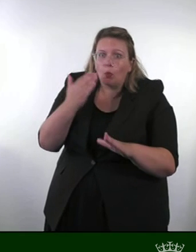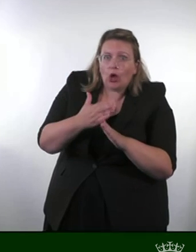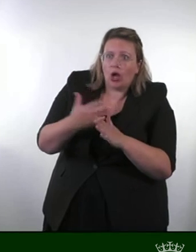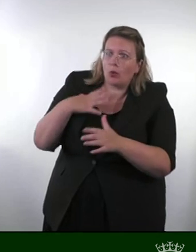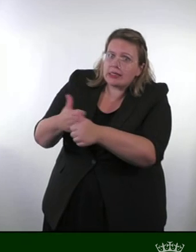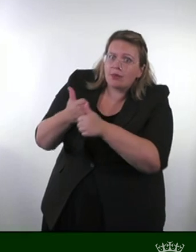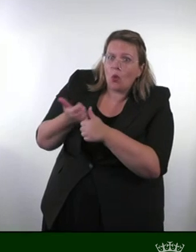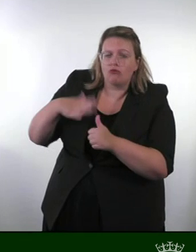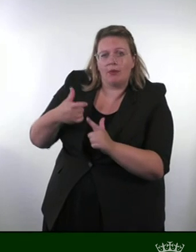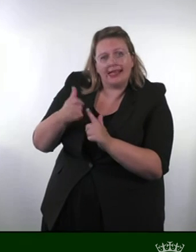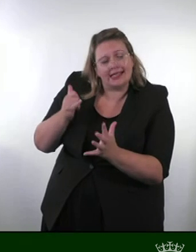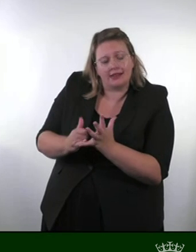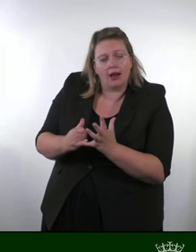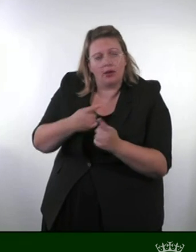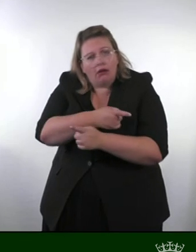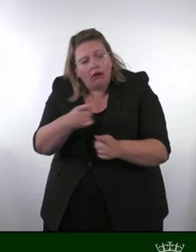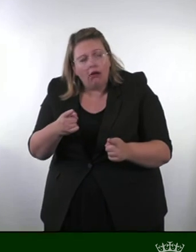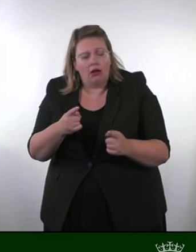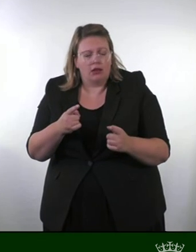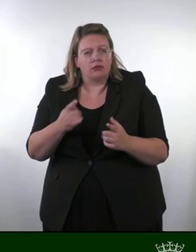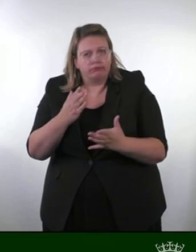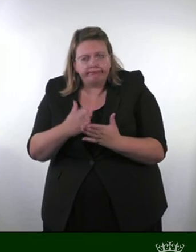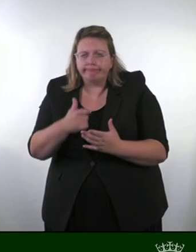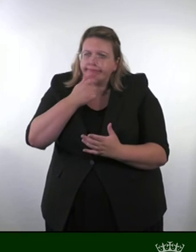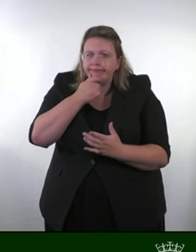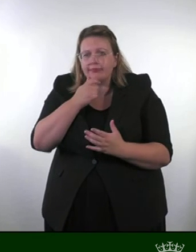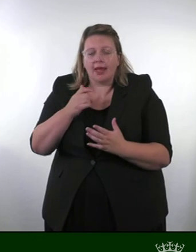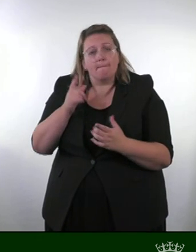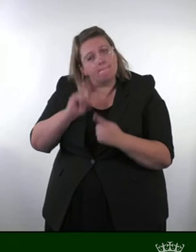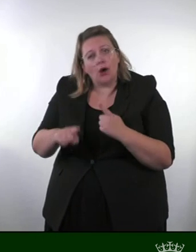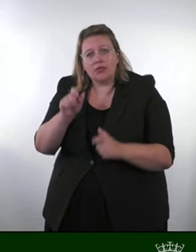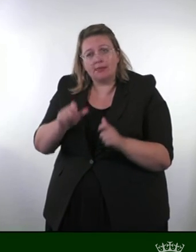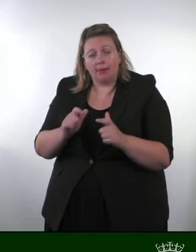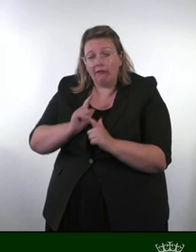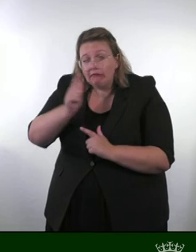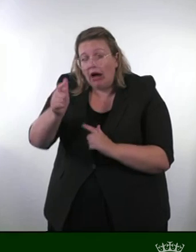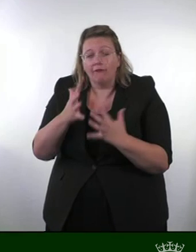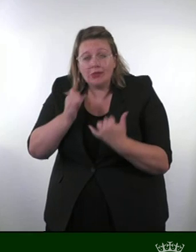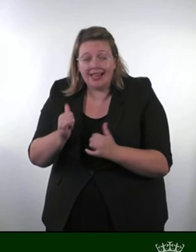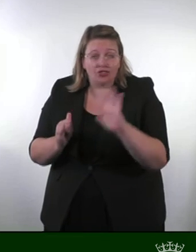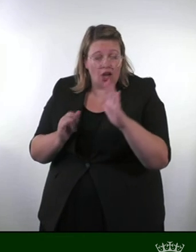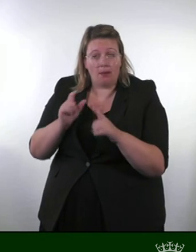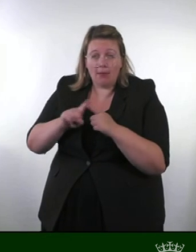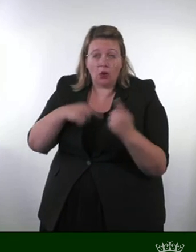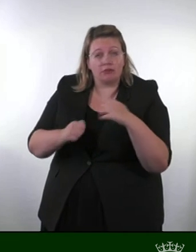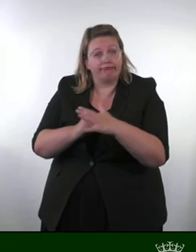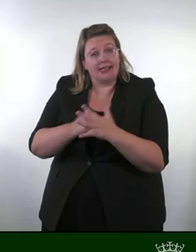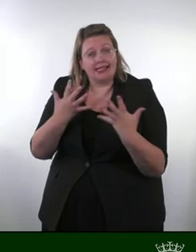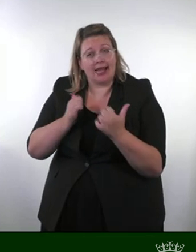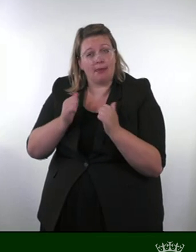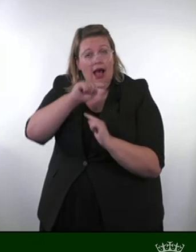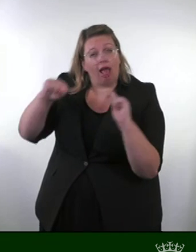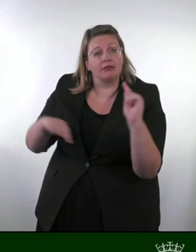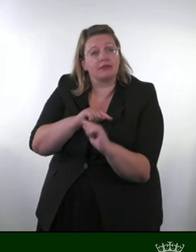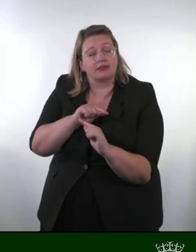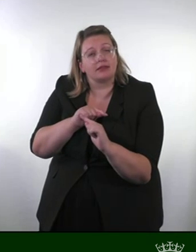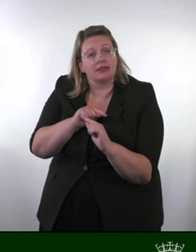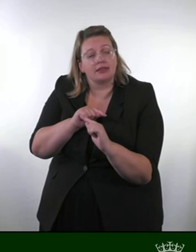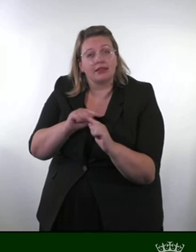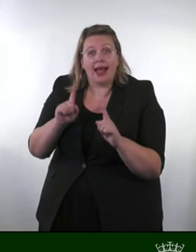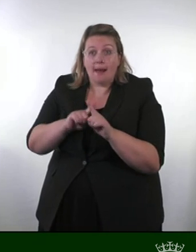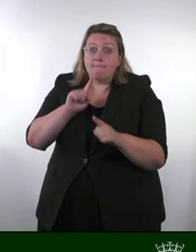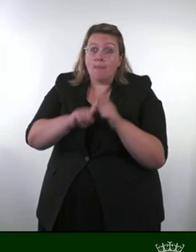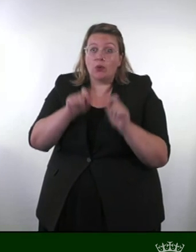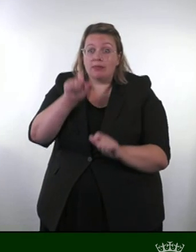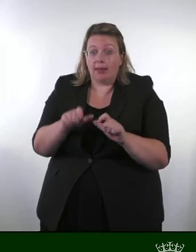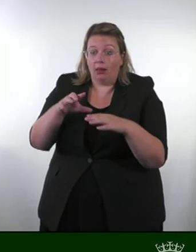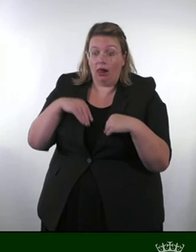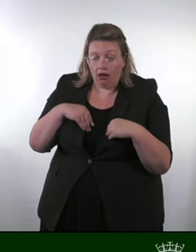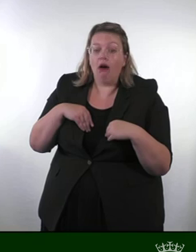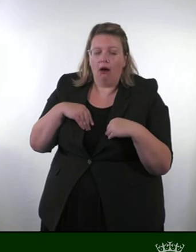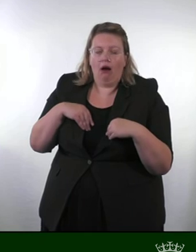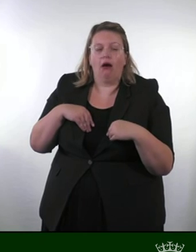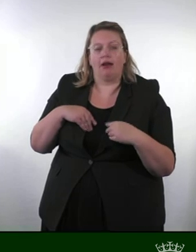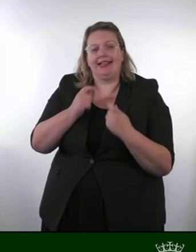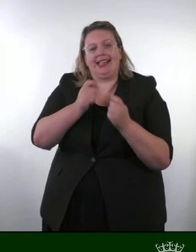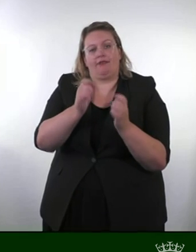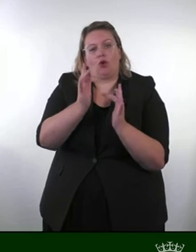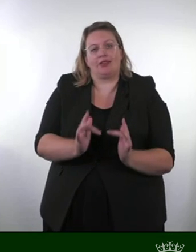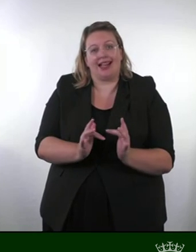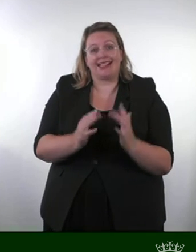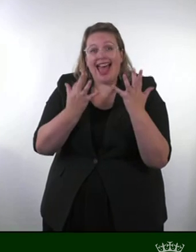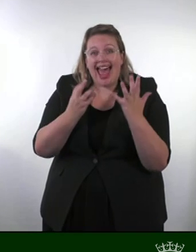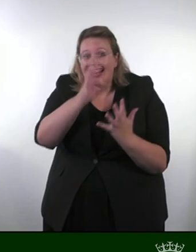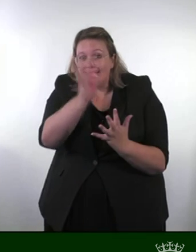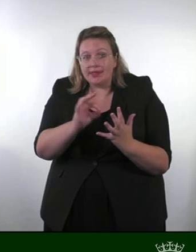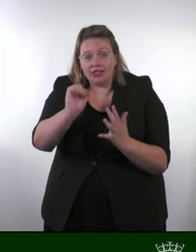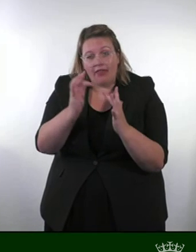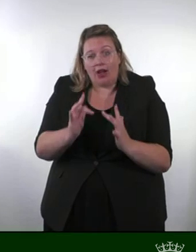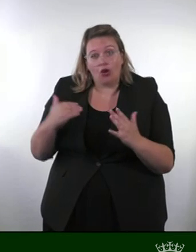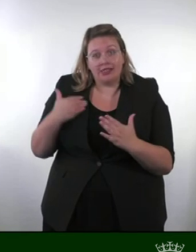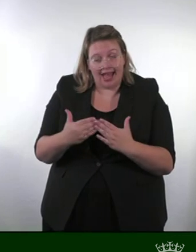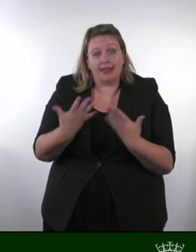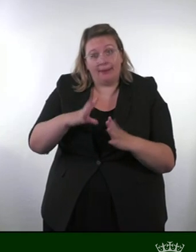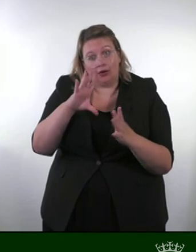Thanks to them, on average, people have to travel less than 10 miles, and thanks to them, 80% of the contacts that they or a coronavirus patient identify are reached and told to self-isolate.